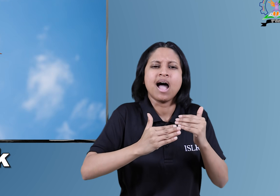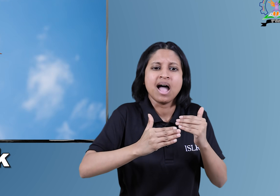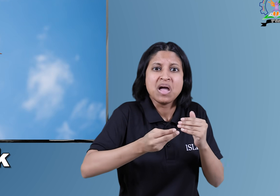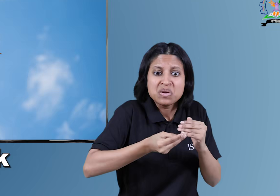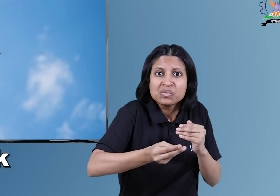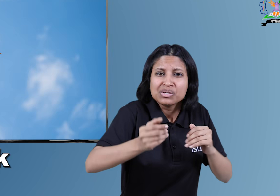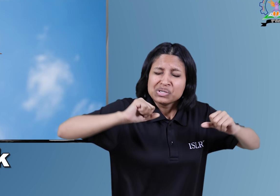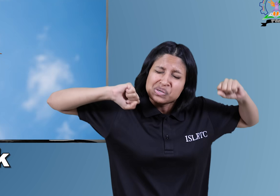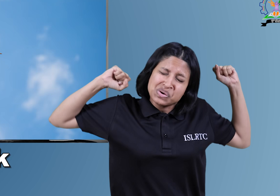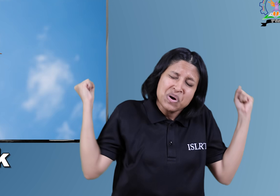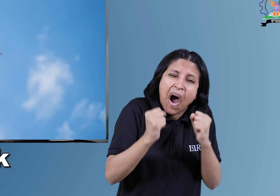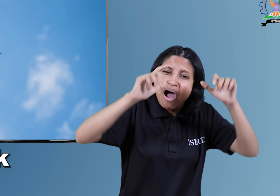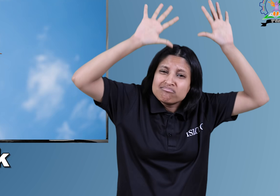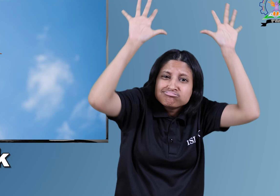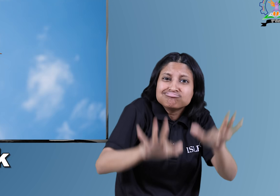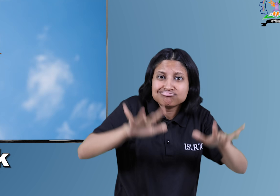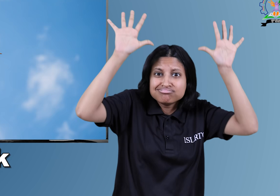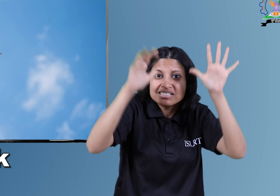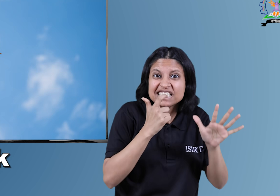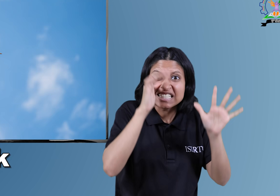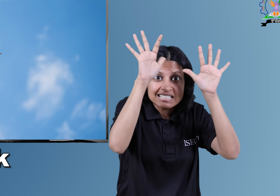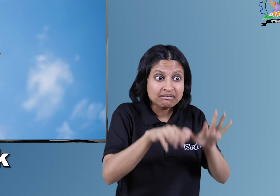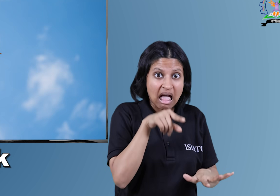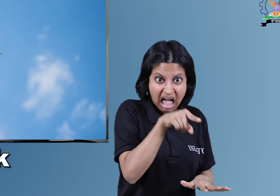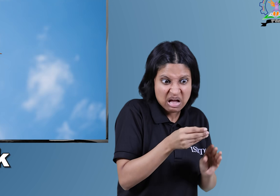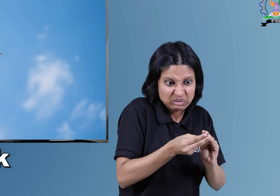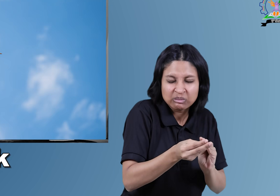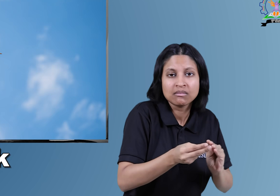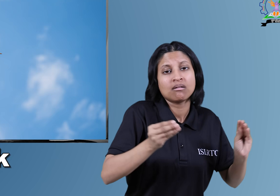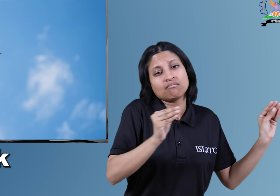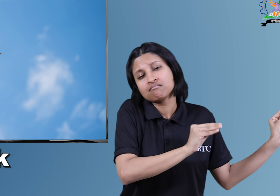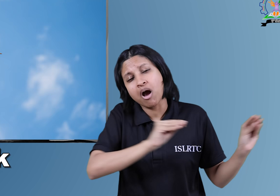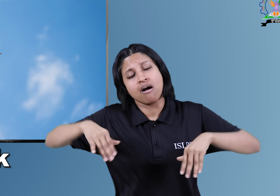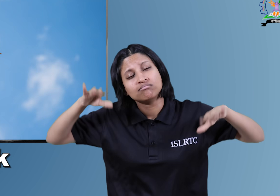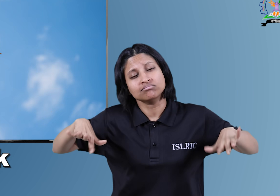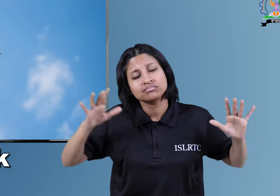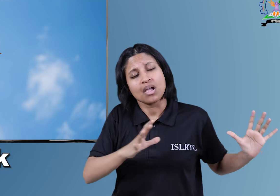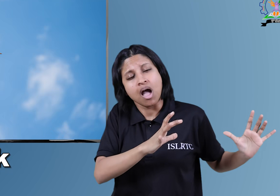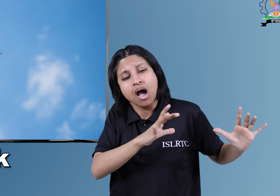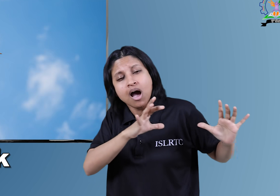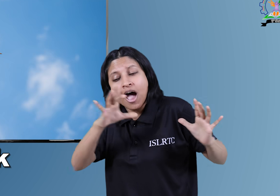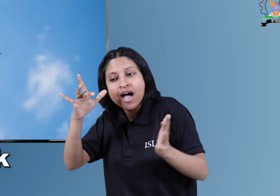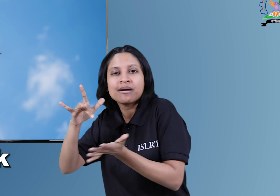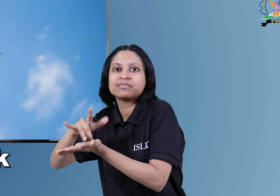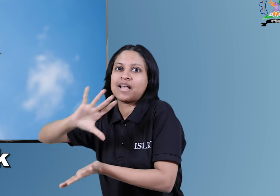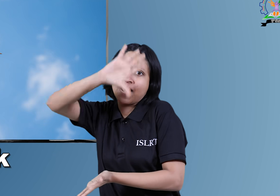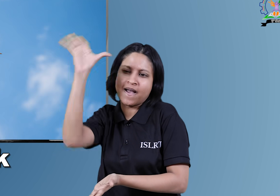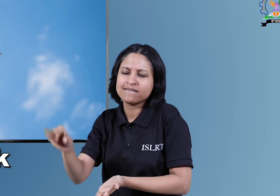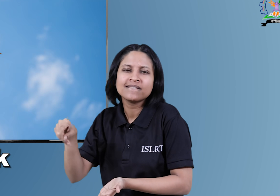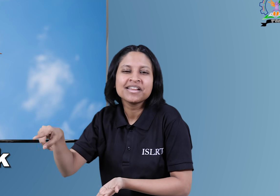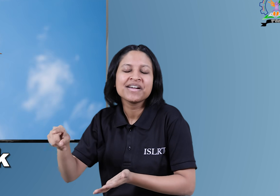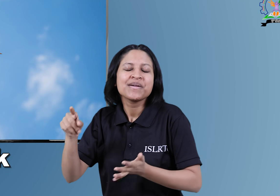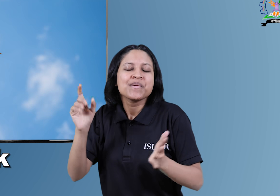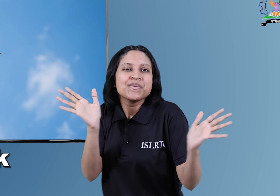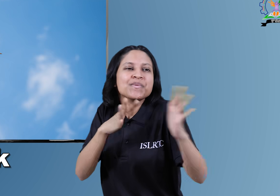white stocks migrate from Europe to Africa for the winter and return to Europe in the summer.